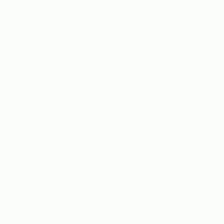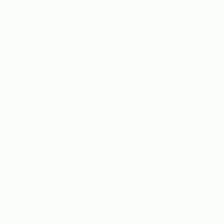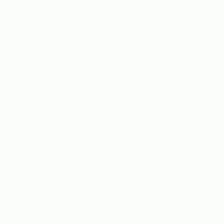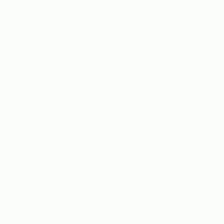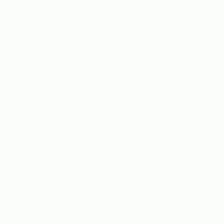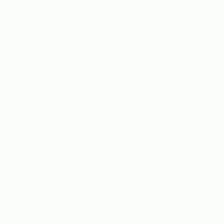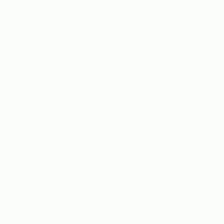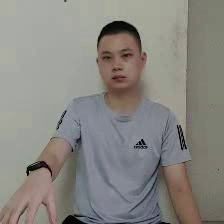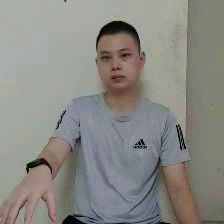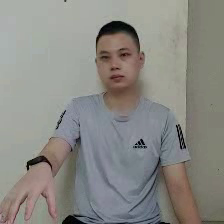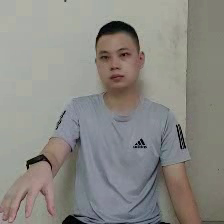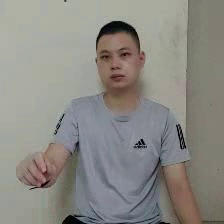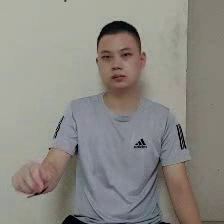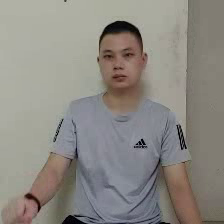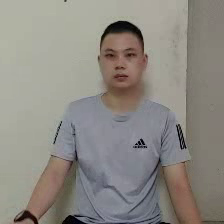Áp dụng